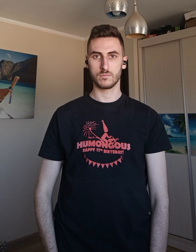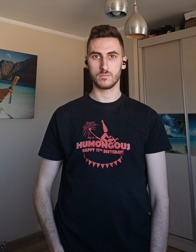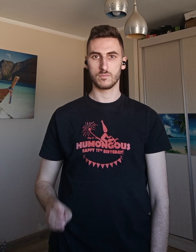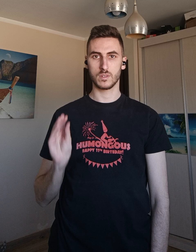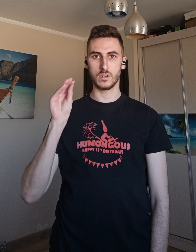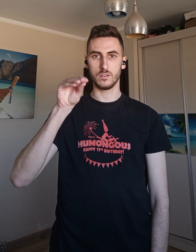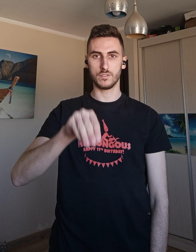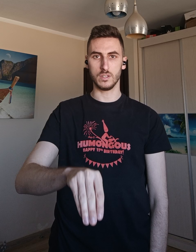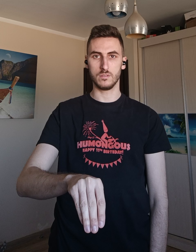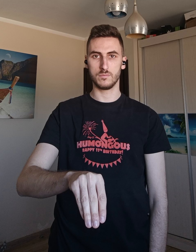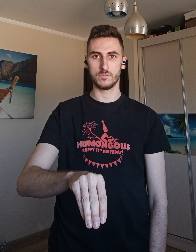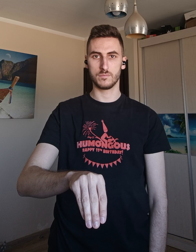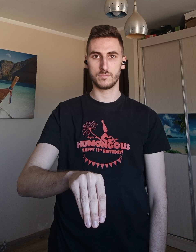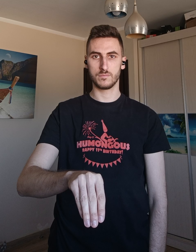להפקיד